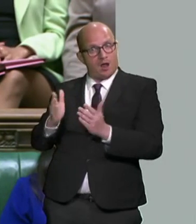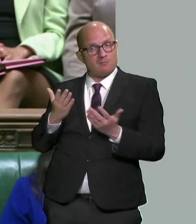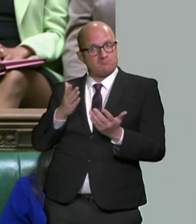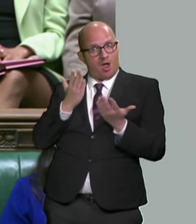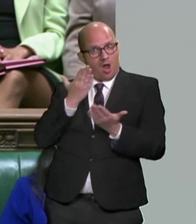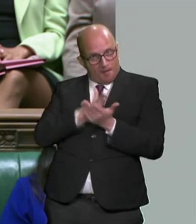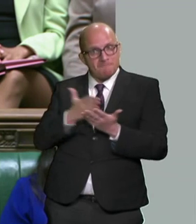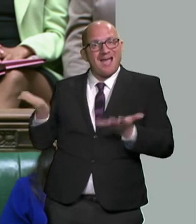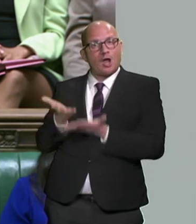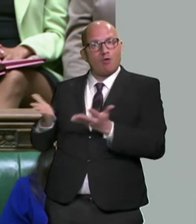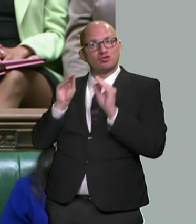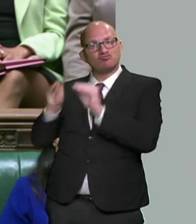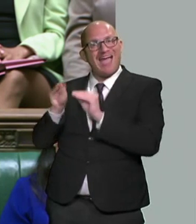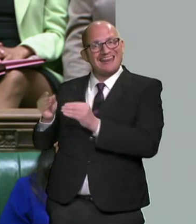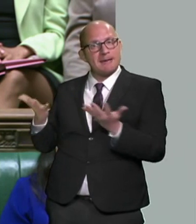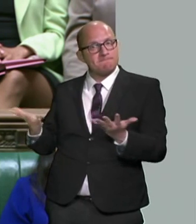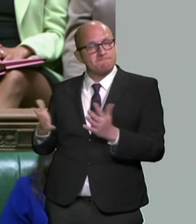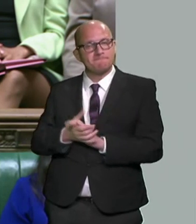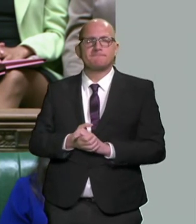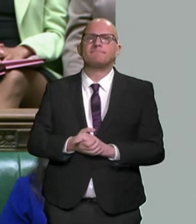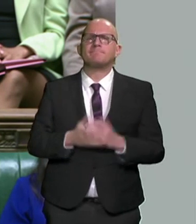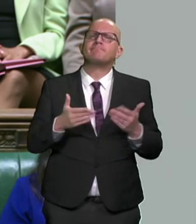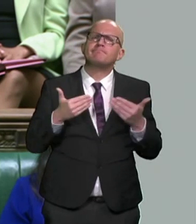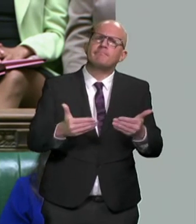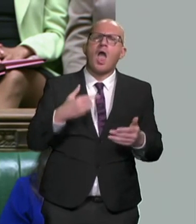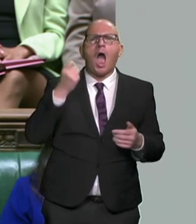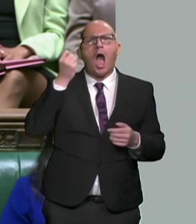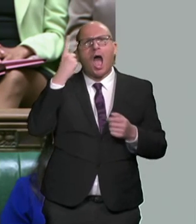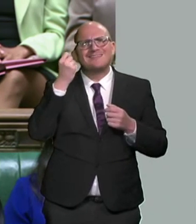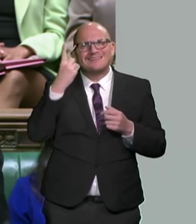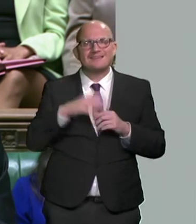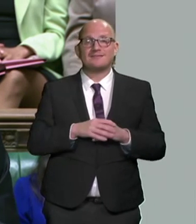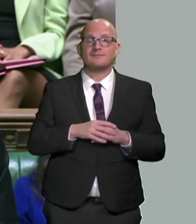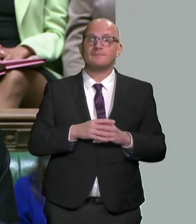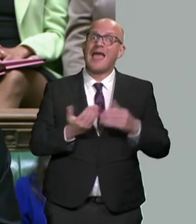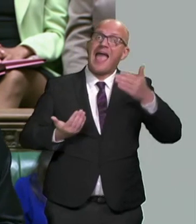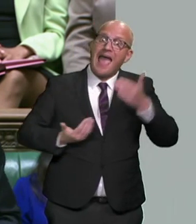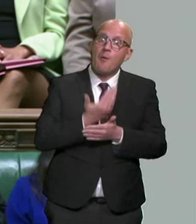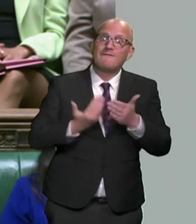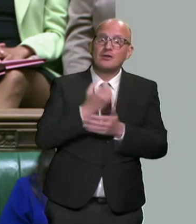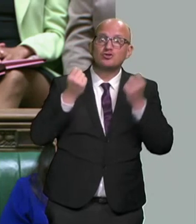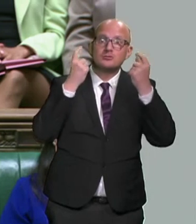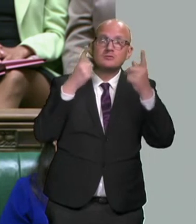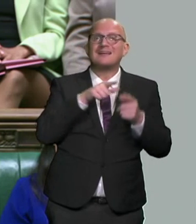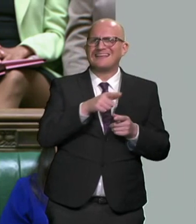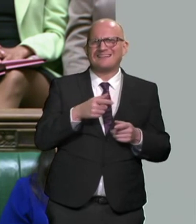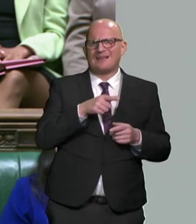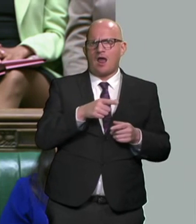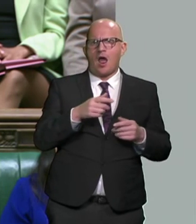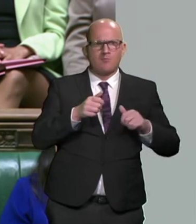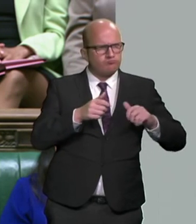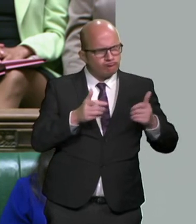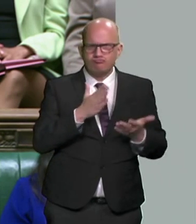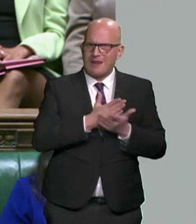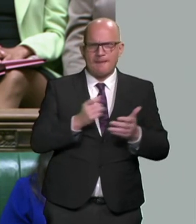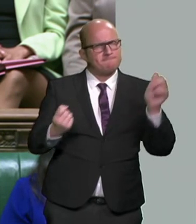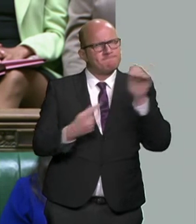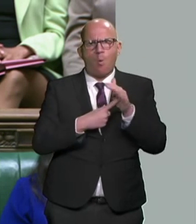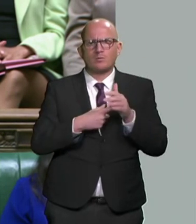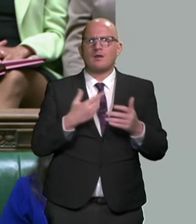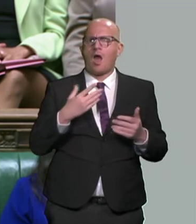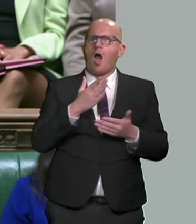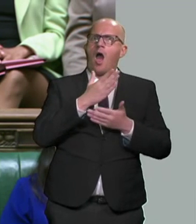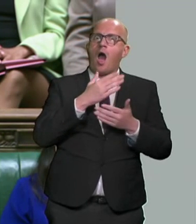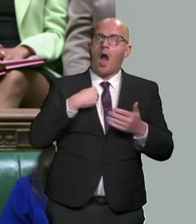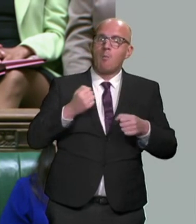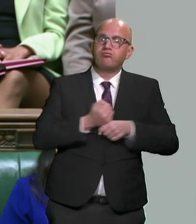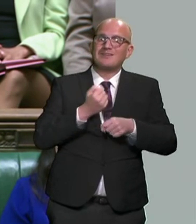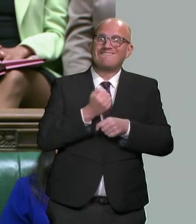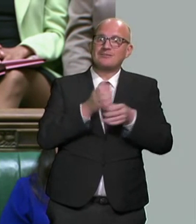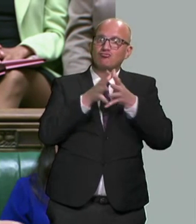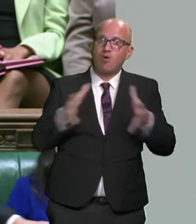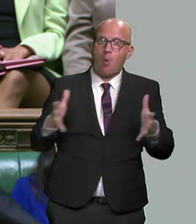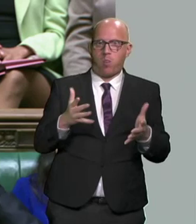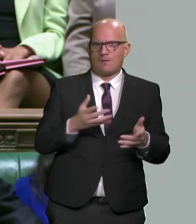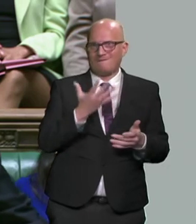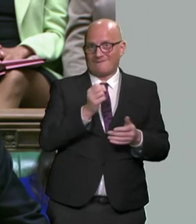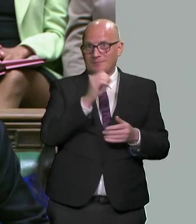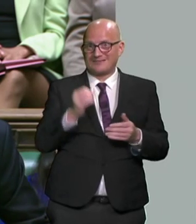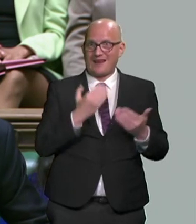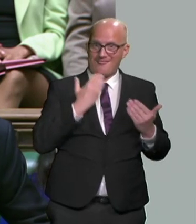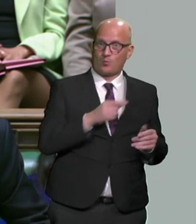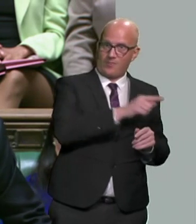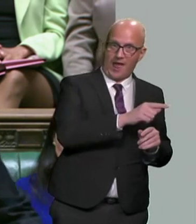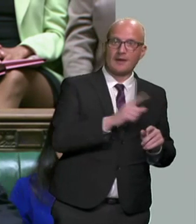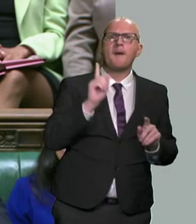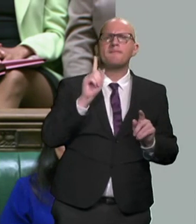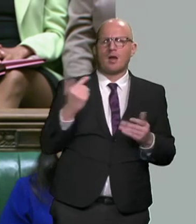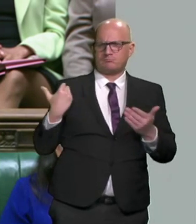Secondly, on ideas, over the last 50 years, innovation drove around half the UK’s productivity growth, but since the financial crisis, the rate of increase has slowed more than in other countries.